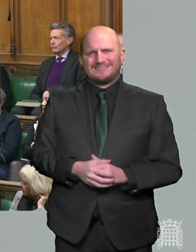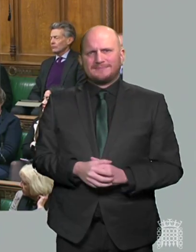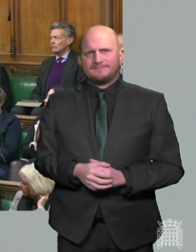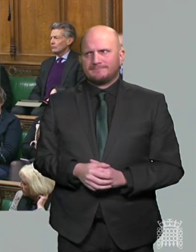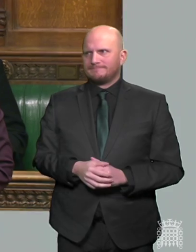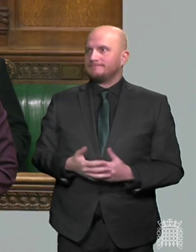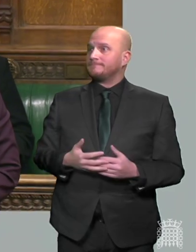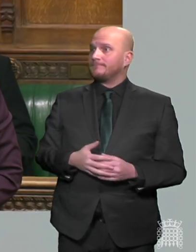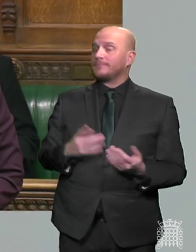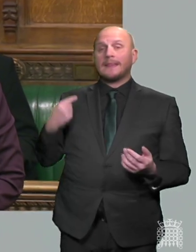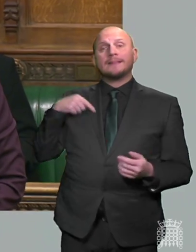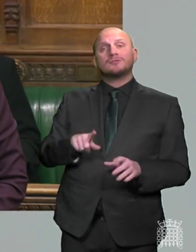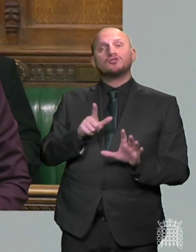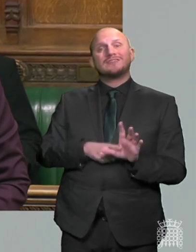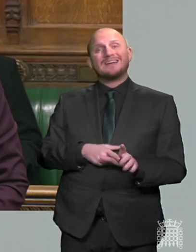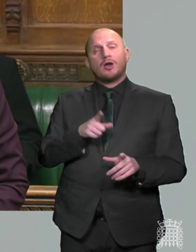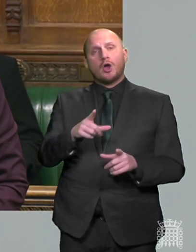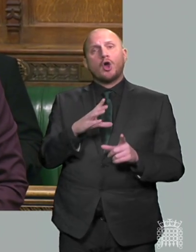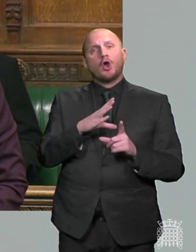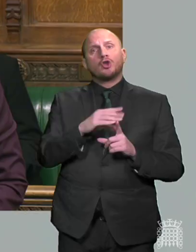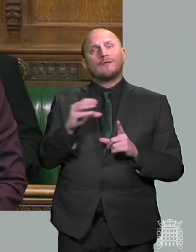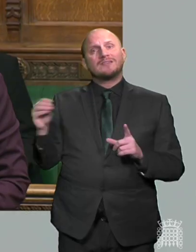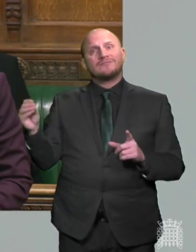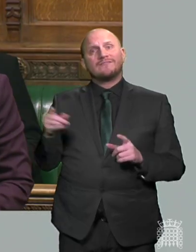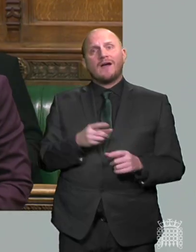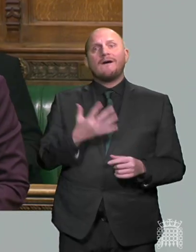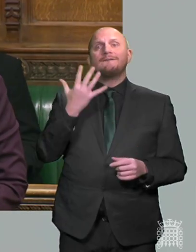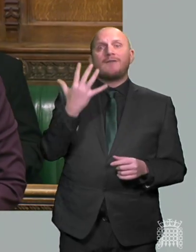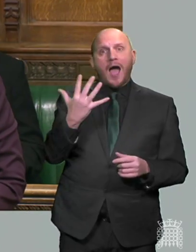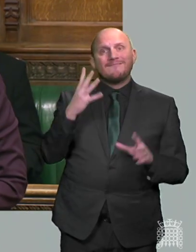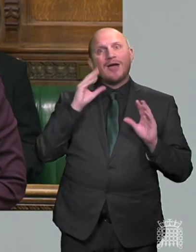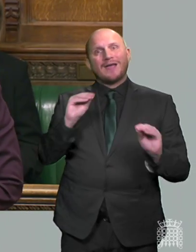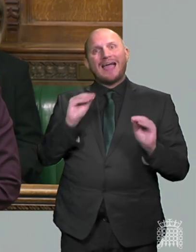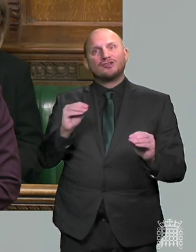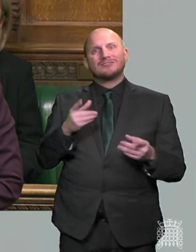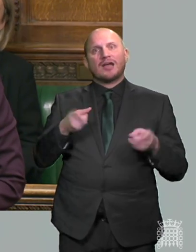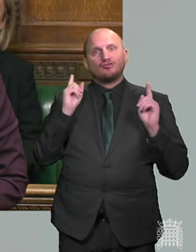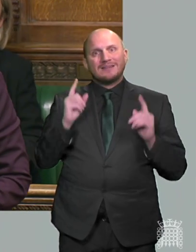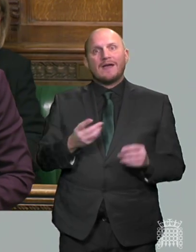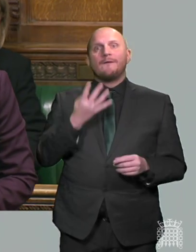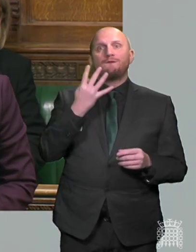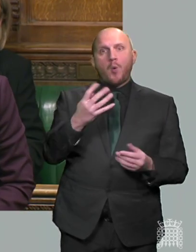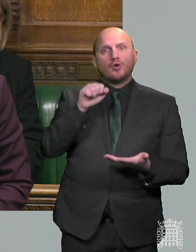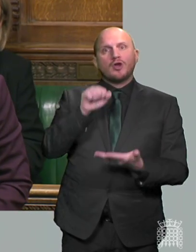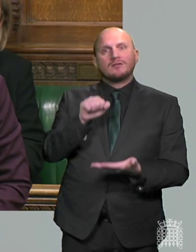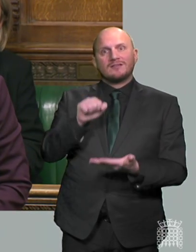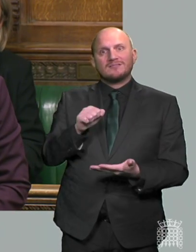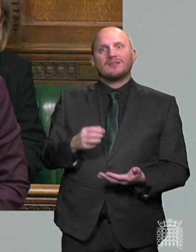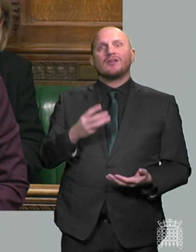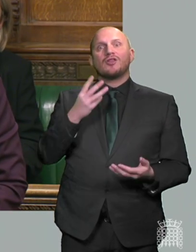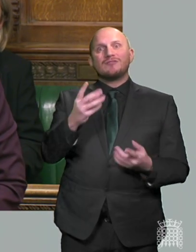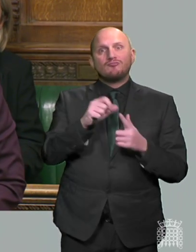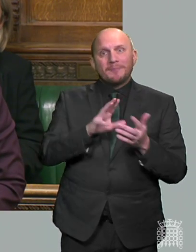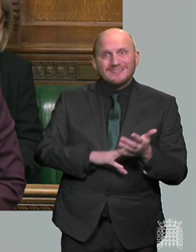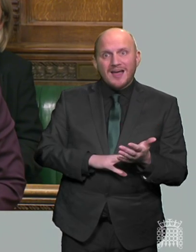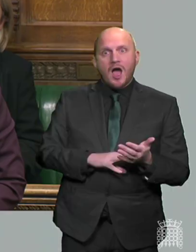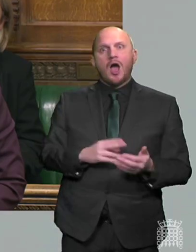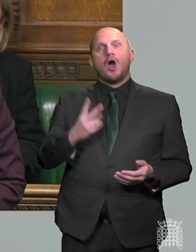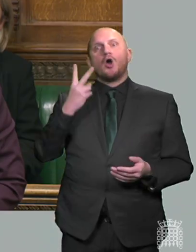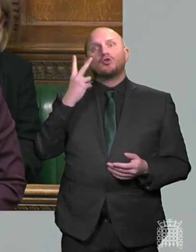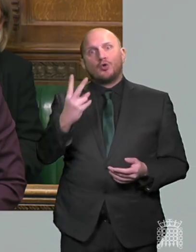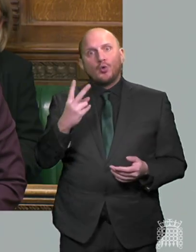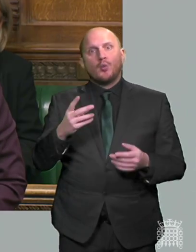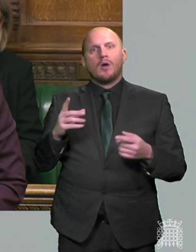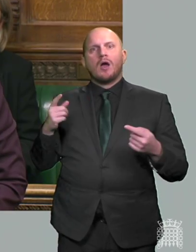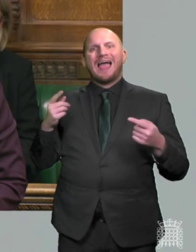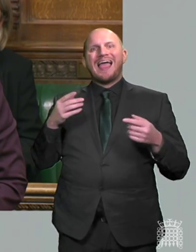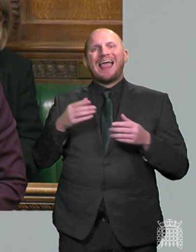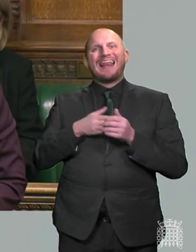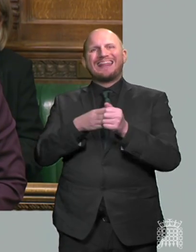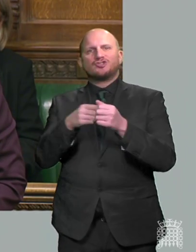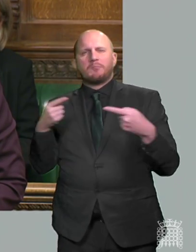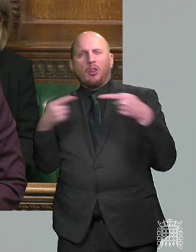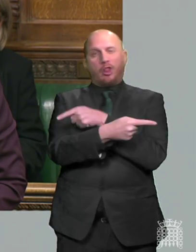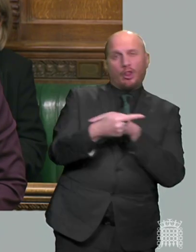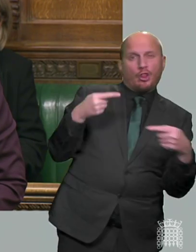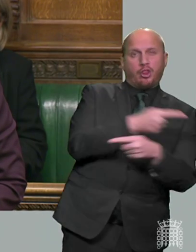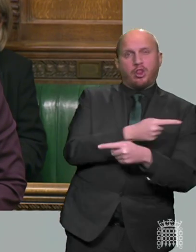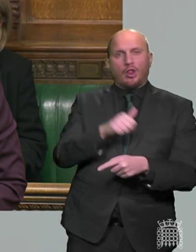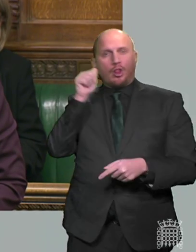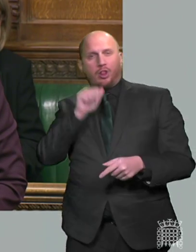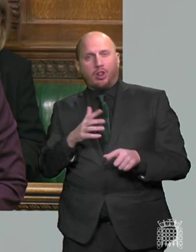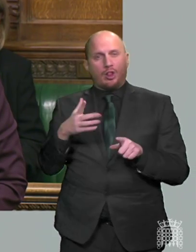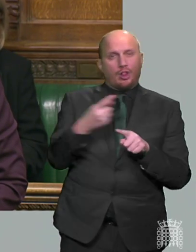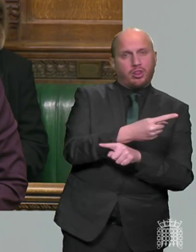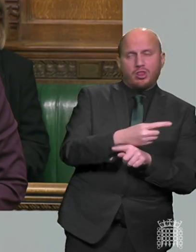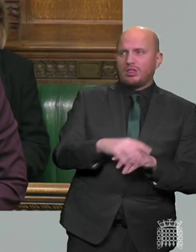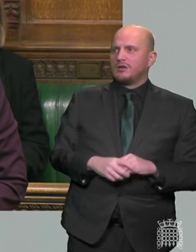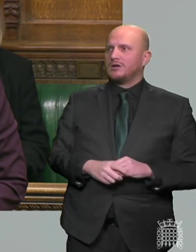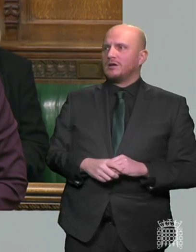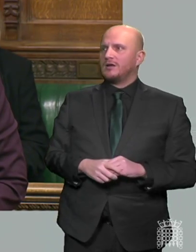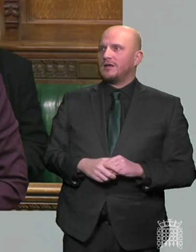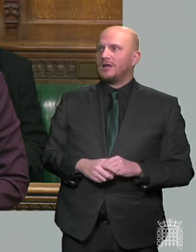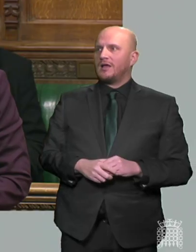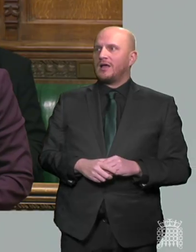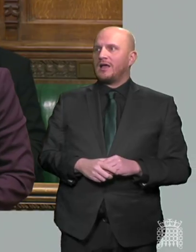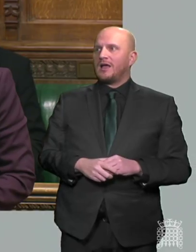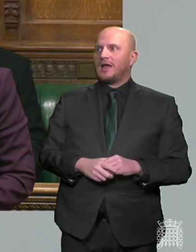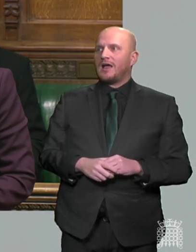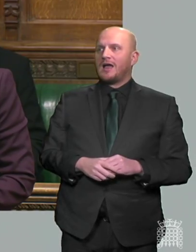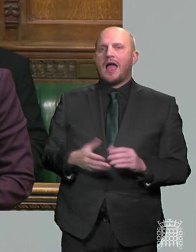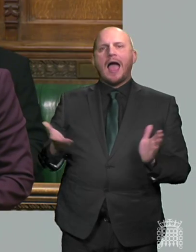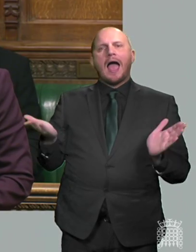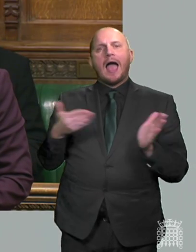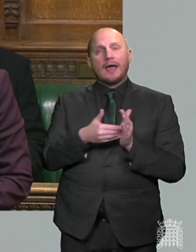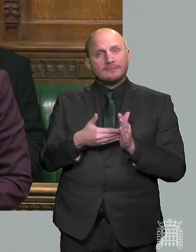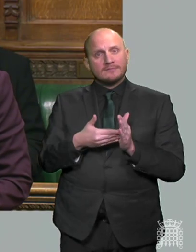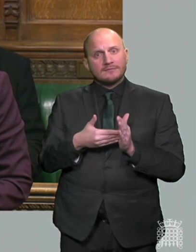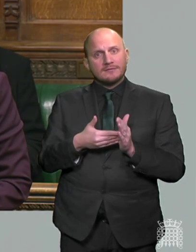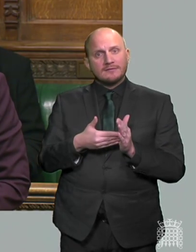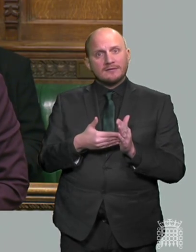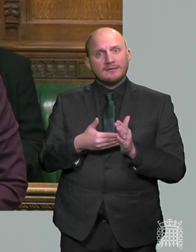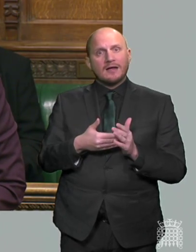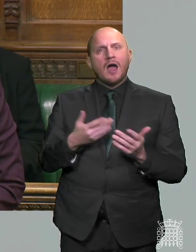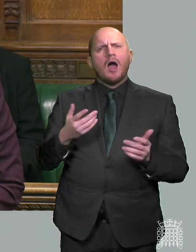This year, the Tory party has given us five Education Secretaries, four Chancellors, three Prime Ministers, two leadership coups— And, Mr Speaker, the partridge has had to sell the pear